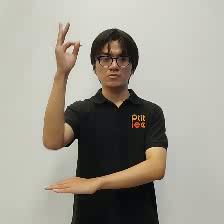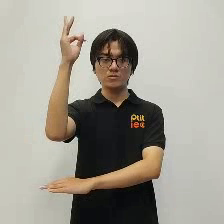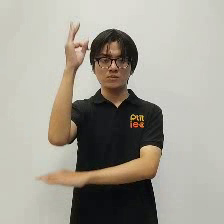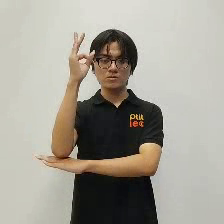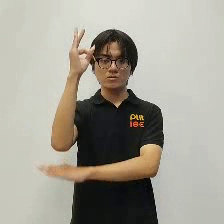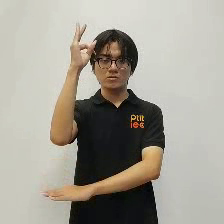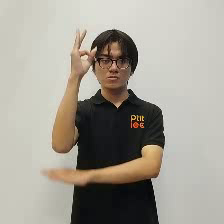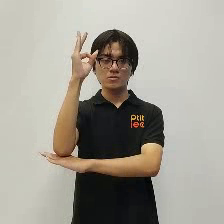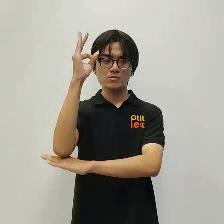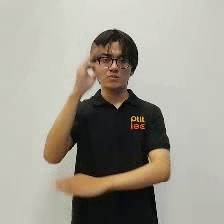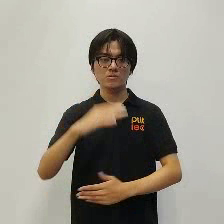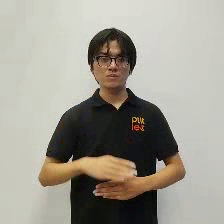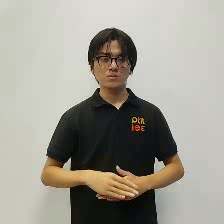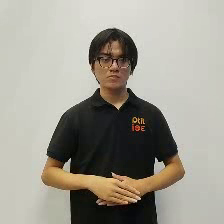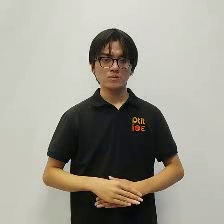Trưa